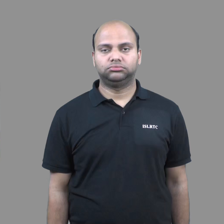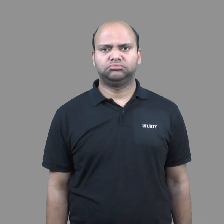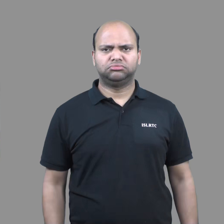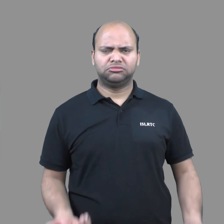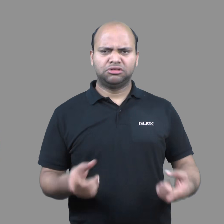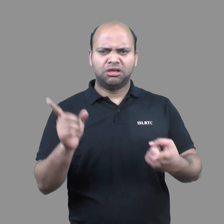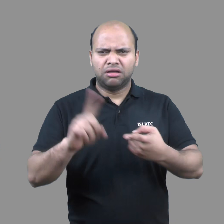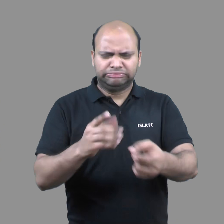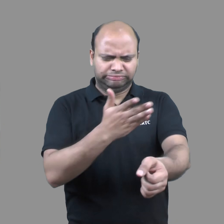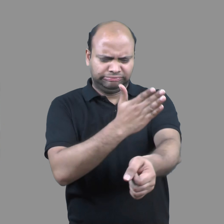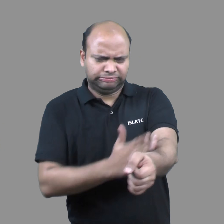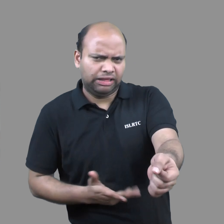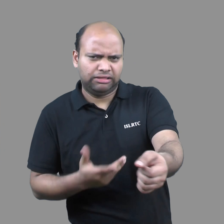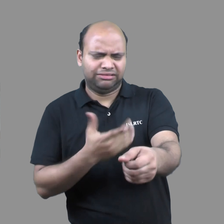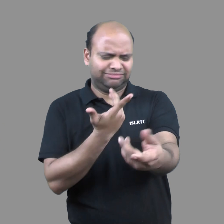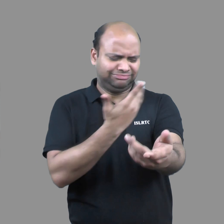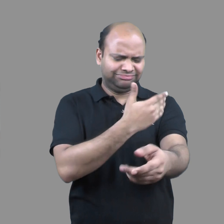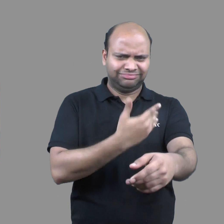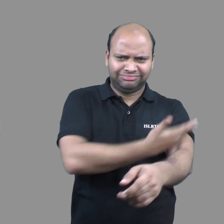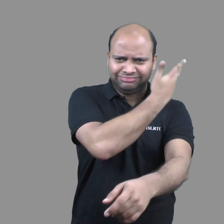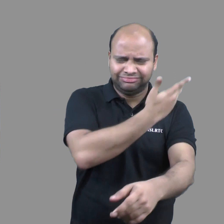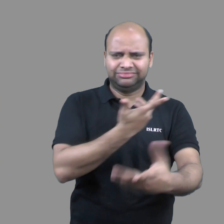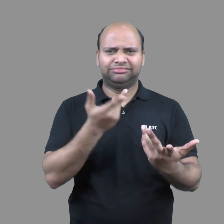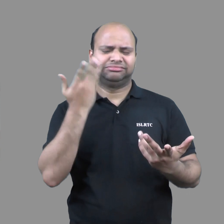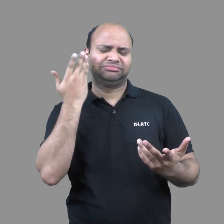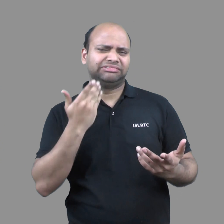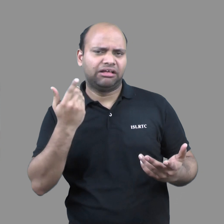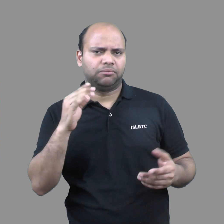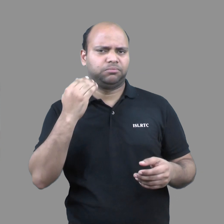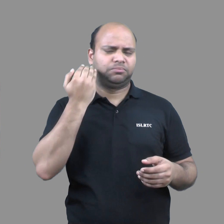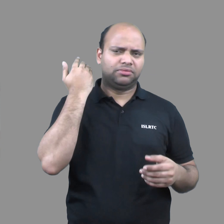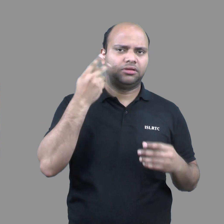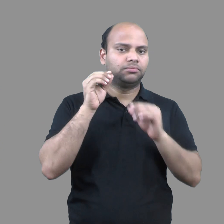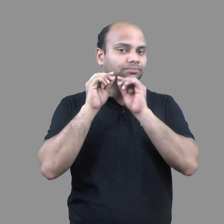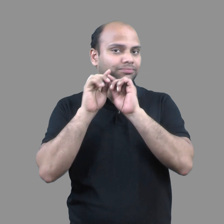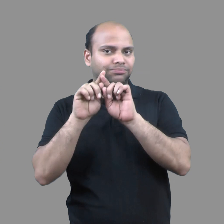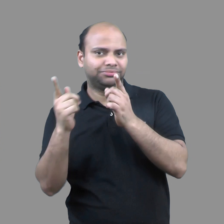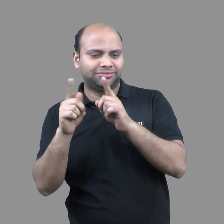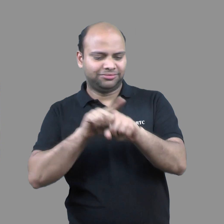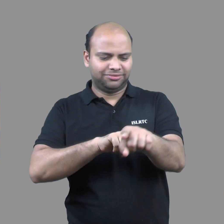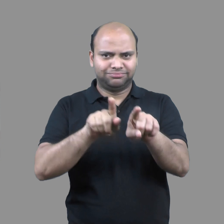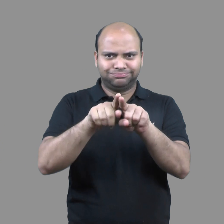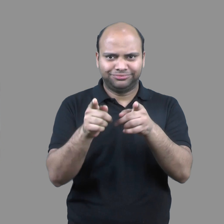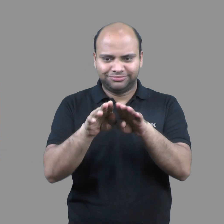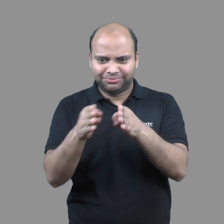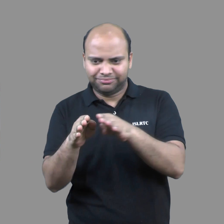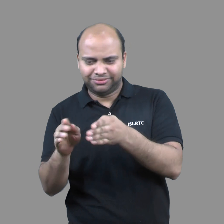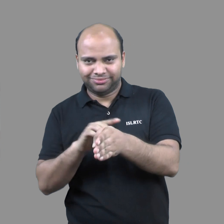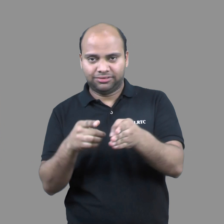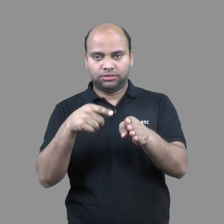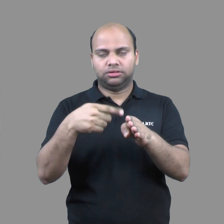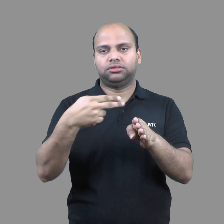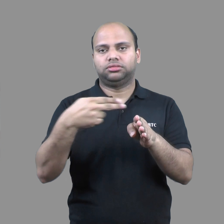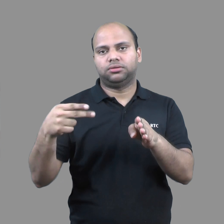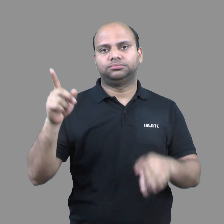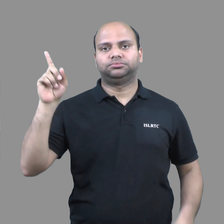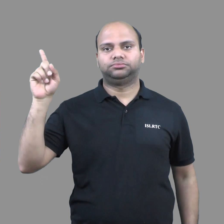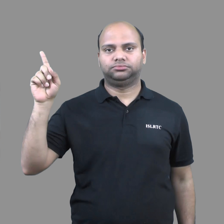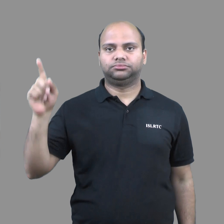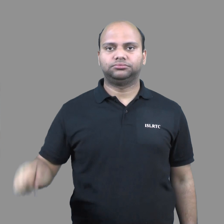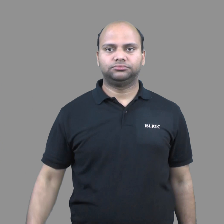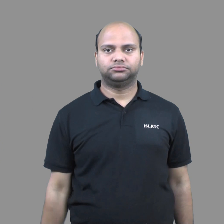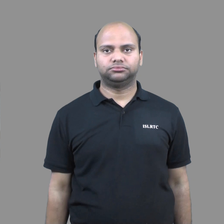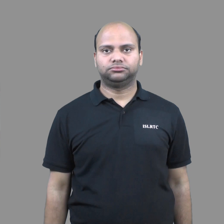Wound